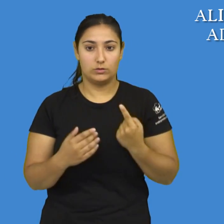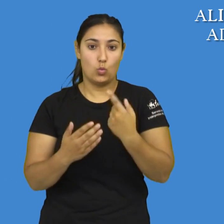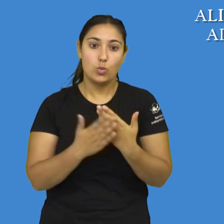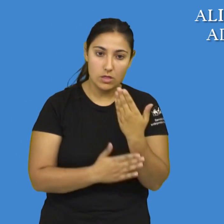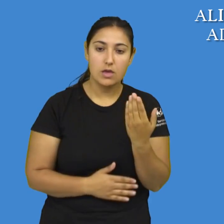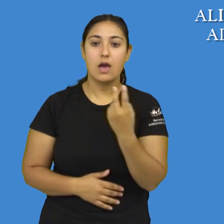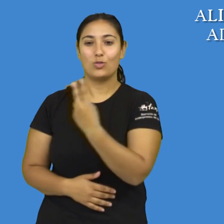día